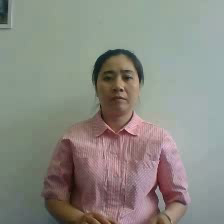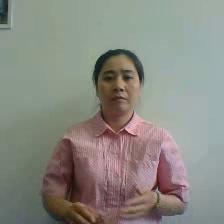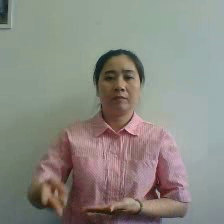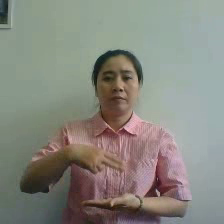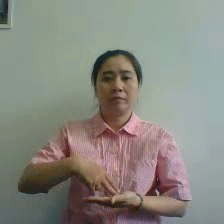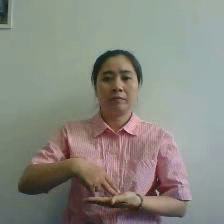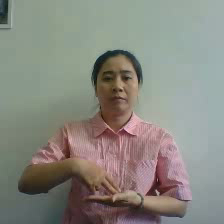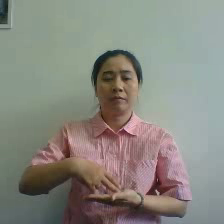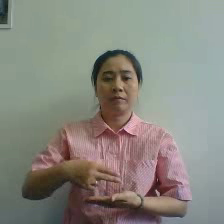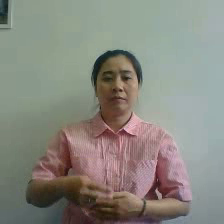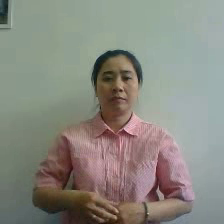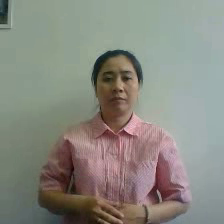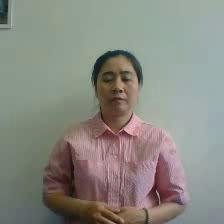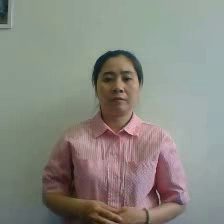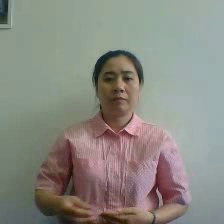Thức ăn